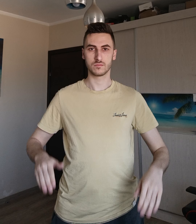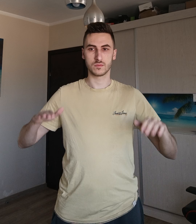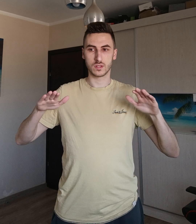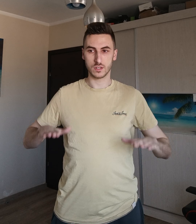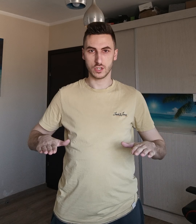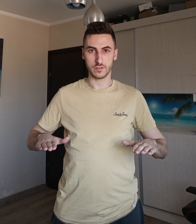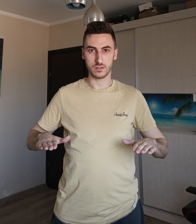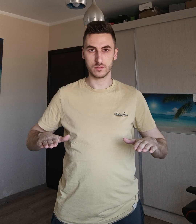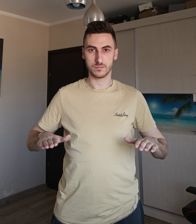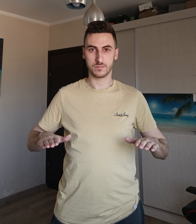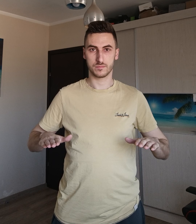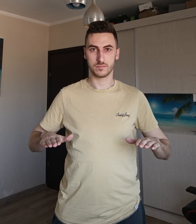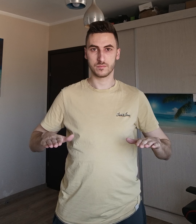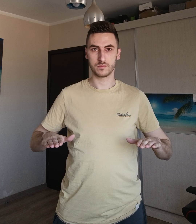לשבת